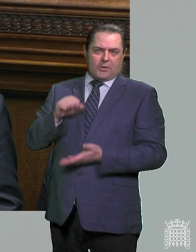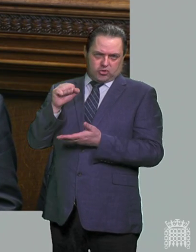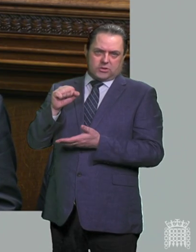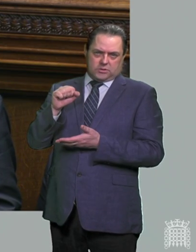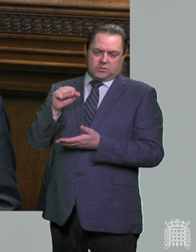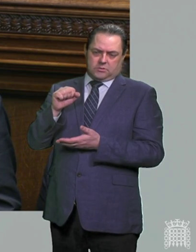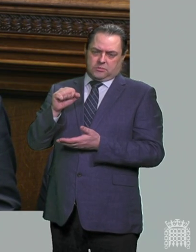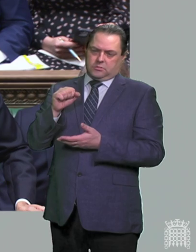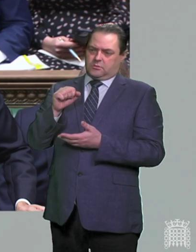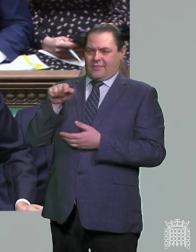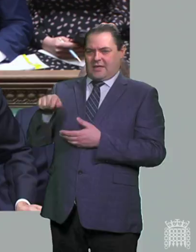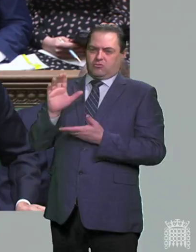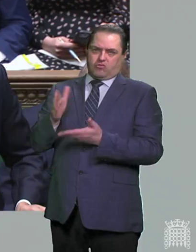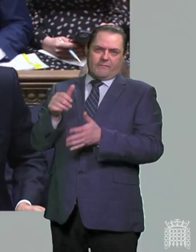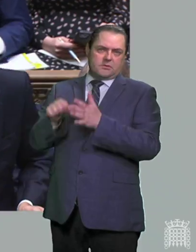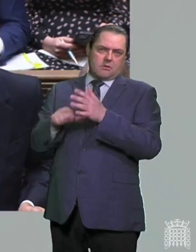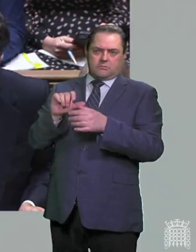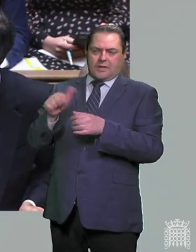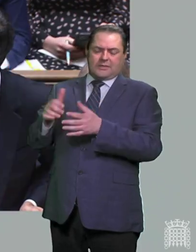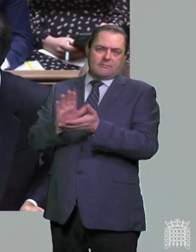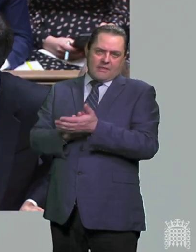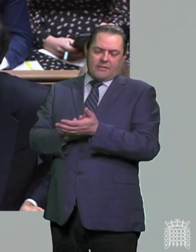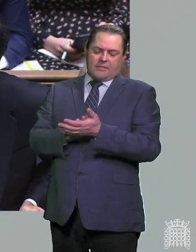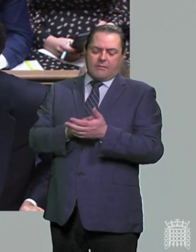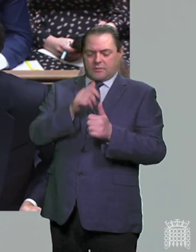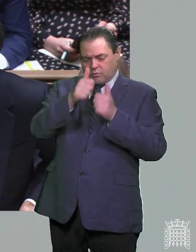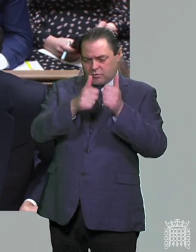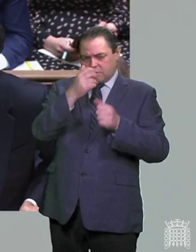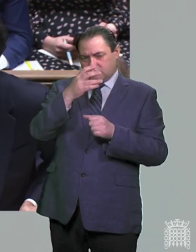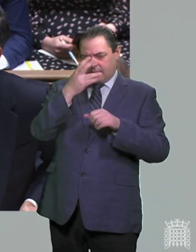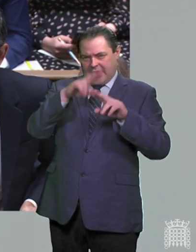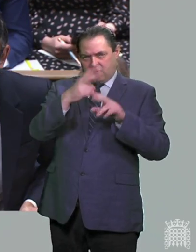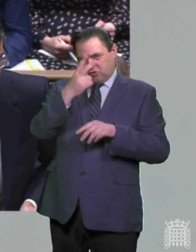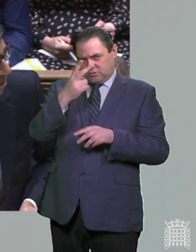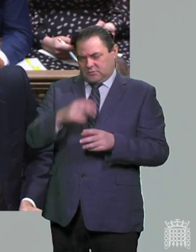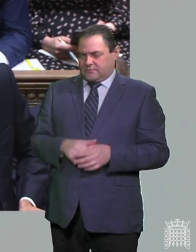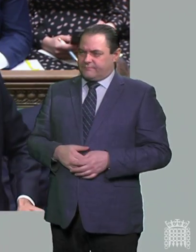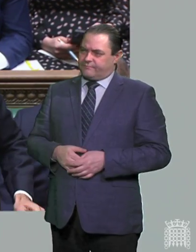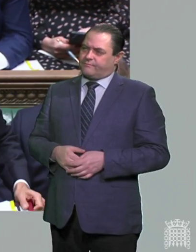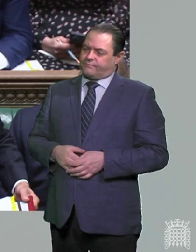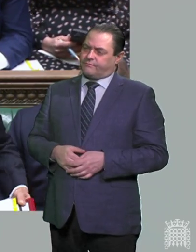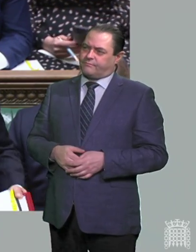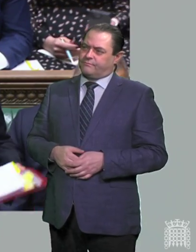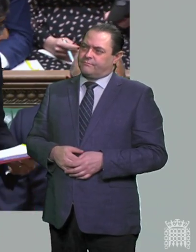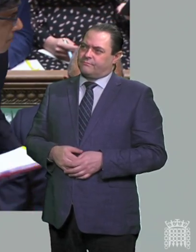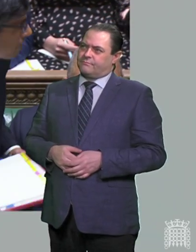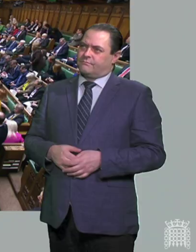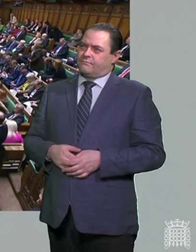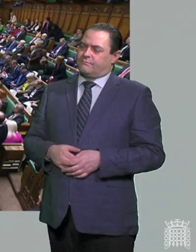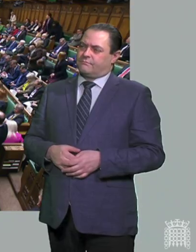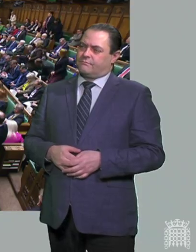That fully integrated service will be launched next month. Again, I pay tribute to George’s parents for all the incredible work they are doing.